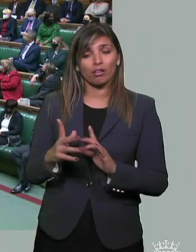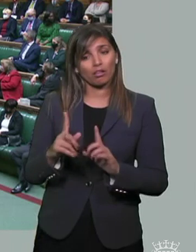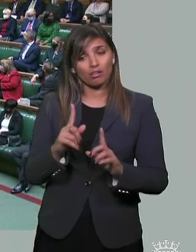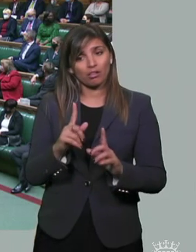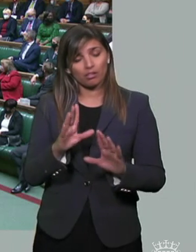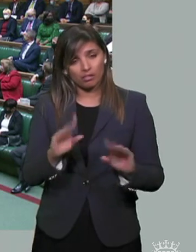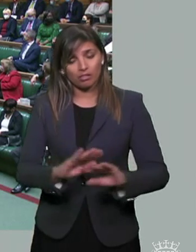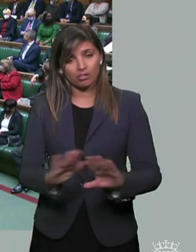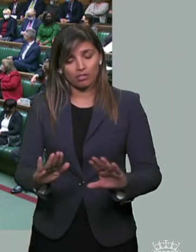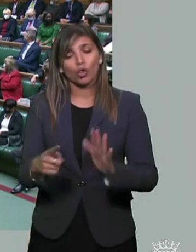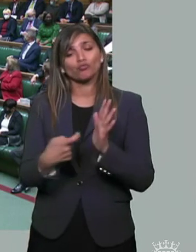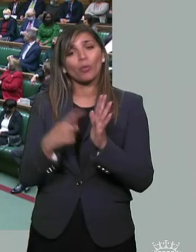Come on in, Ruth Cadbury.